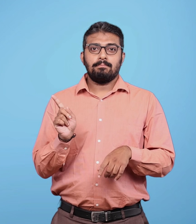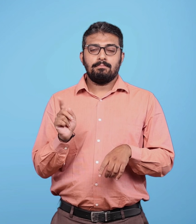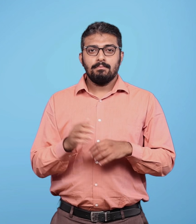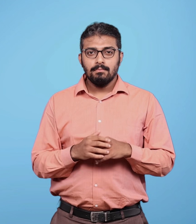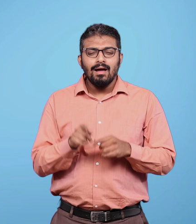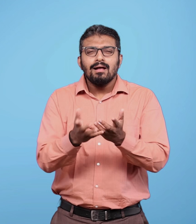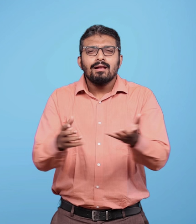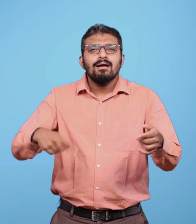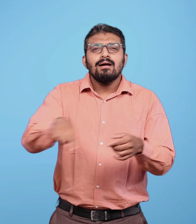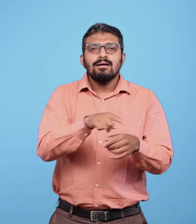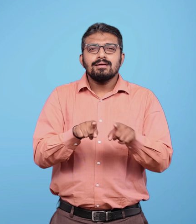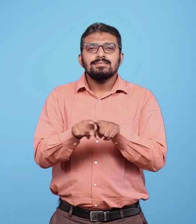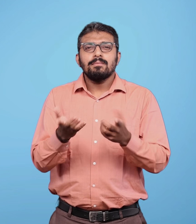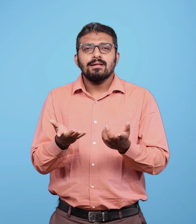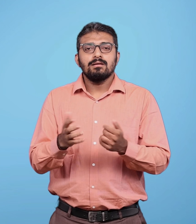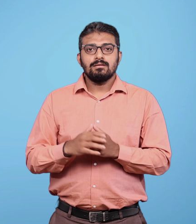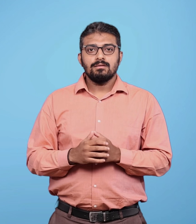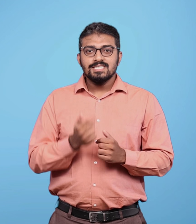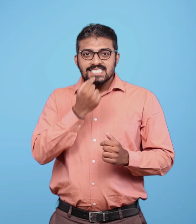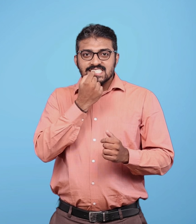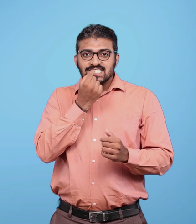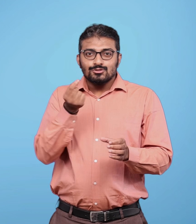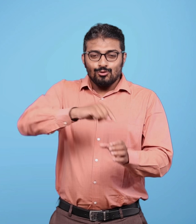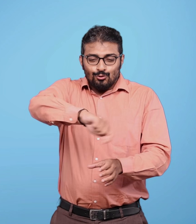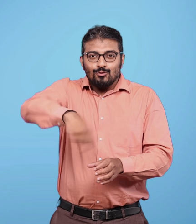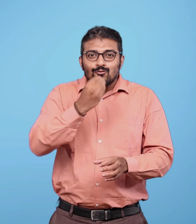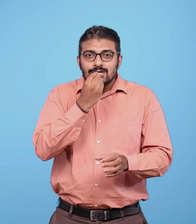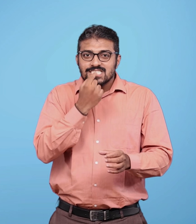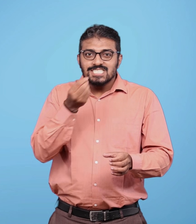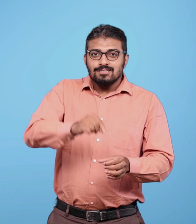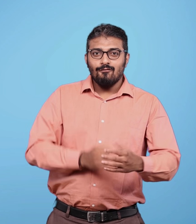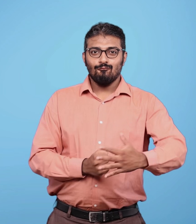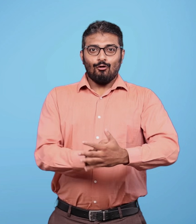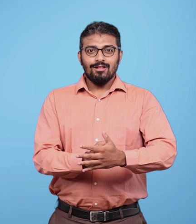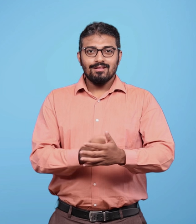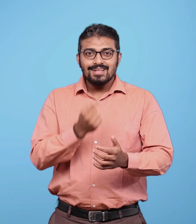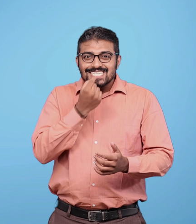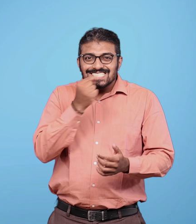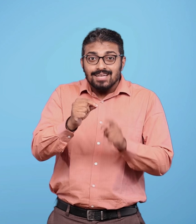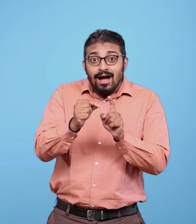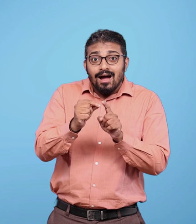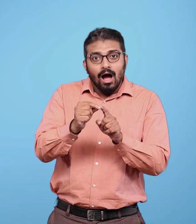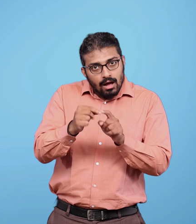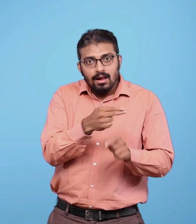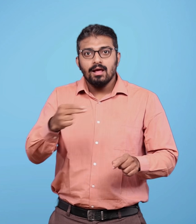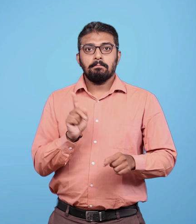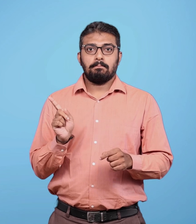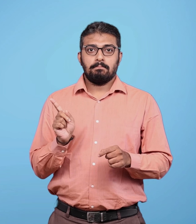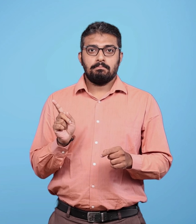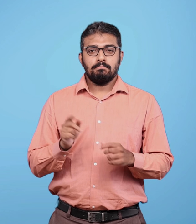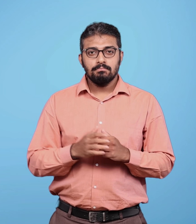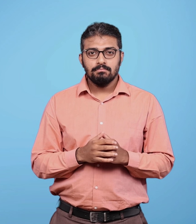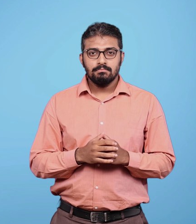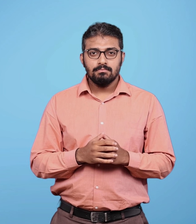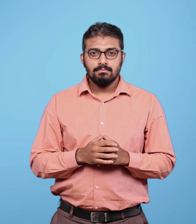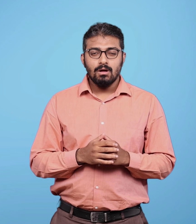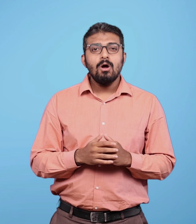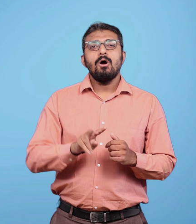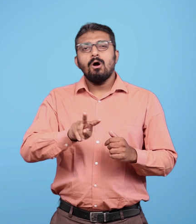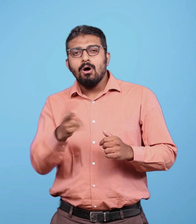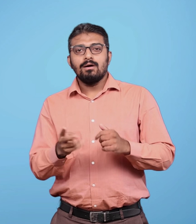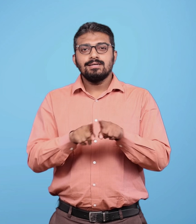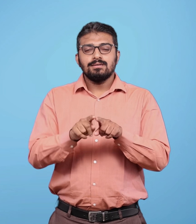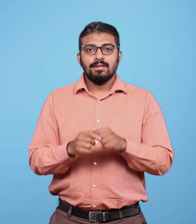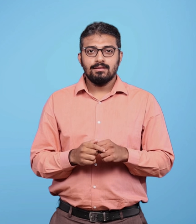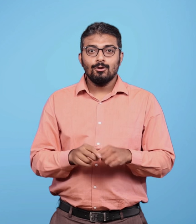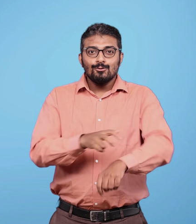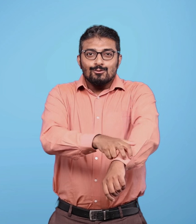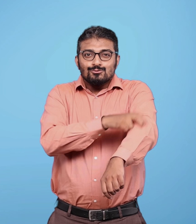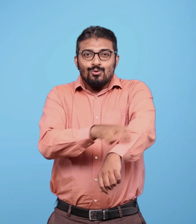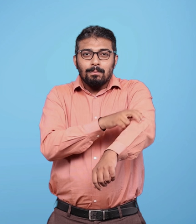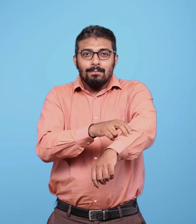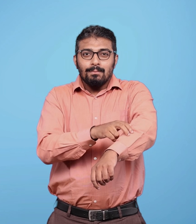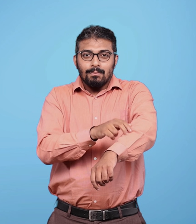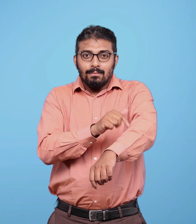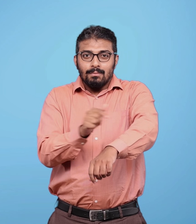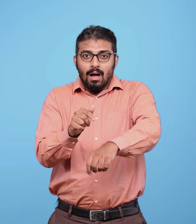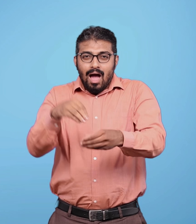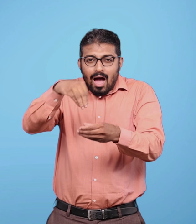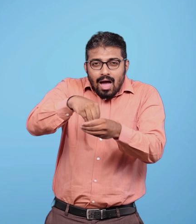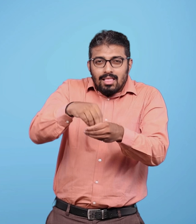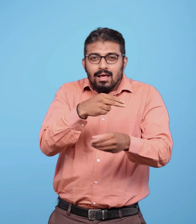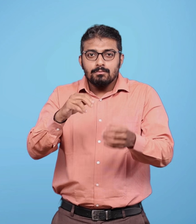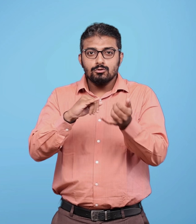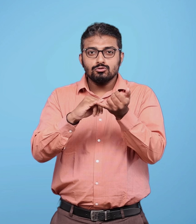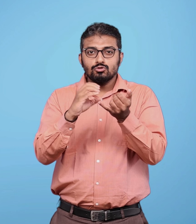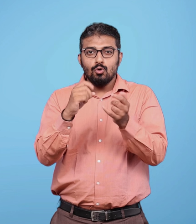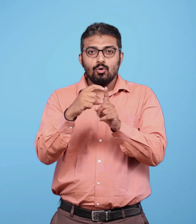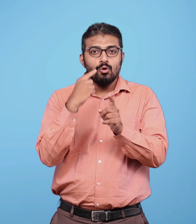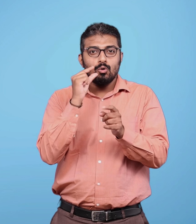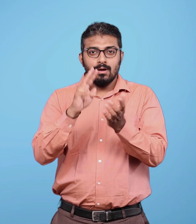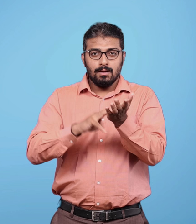For example, baking soda which we use in cooking is a base. And soap contains a base called sodium hydroxide.